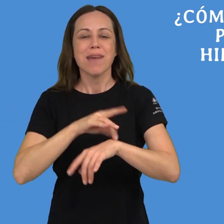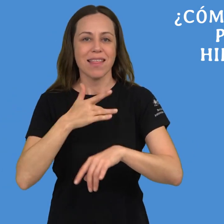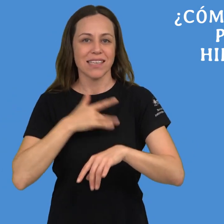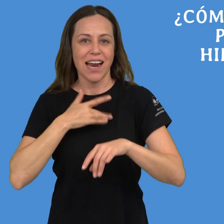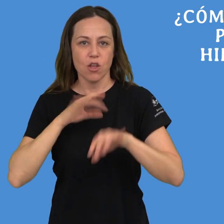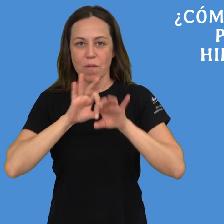corazón